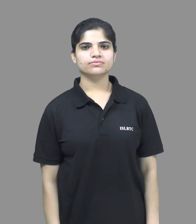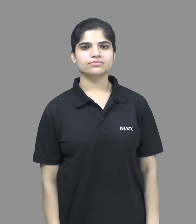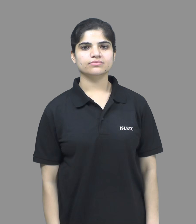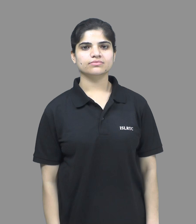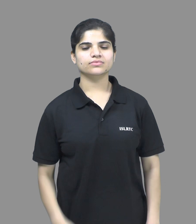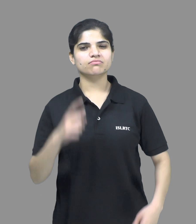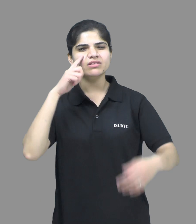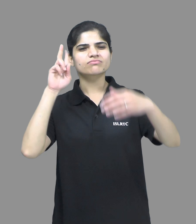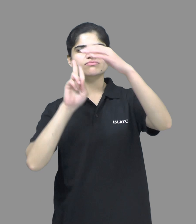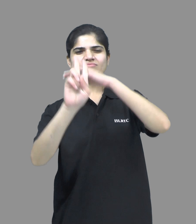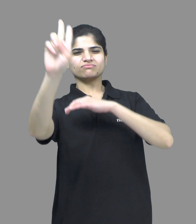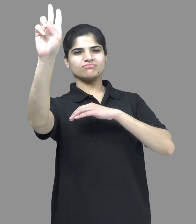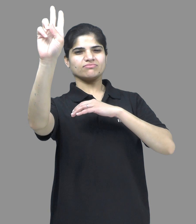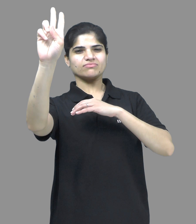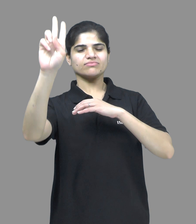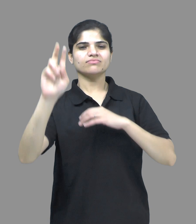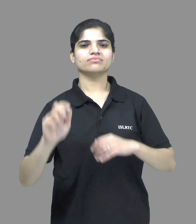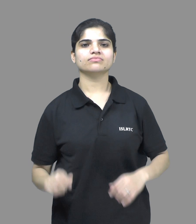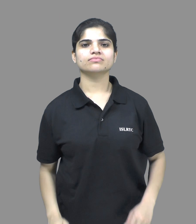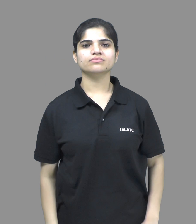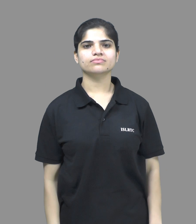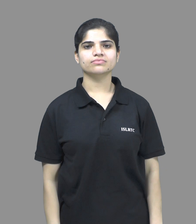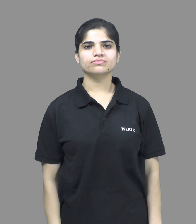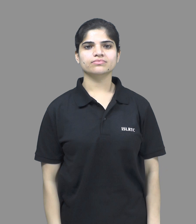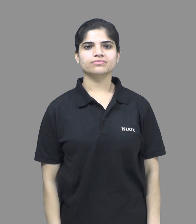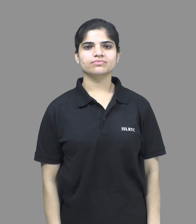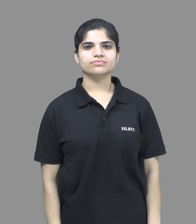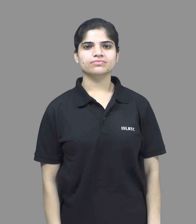Vision